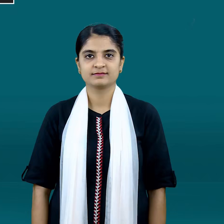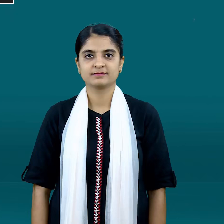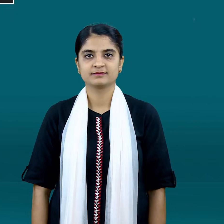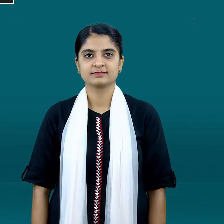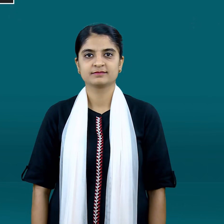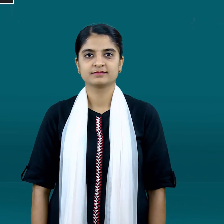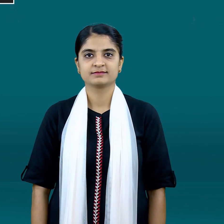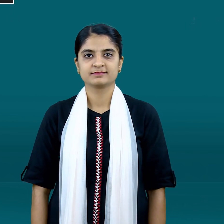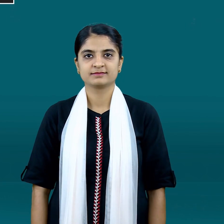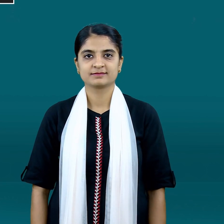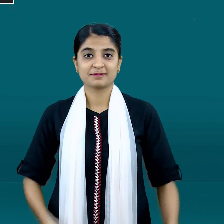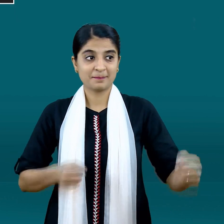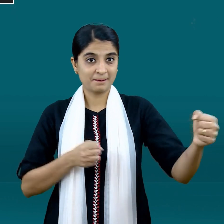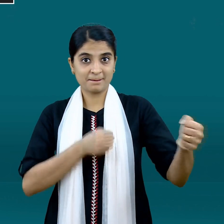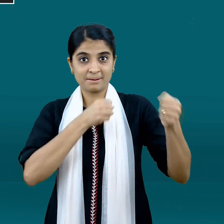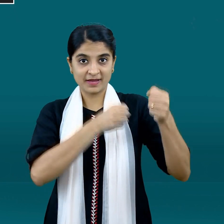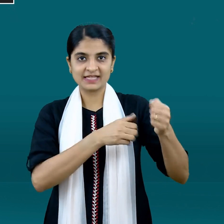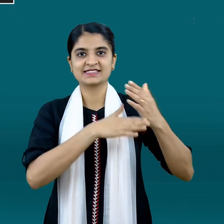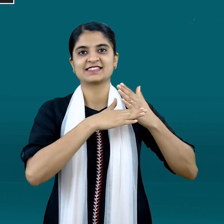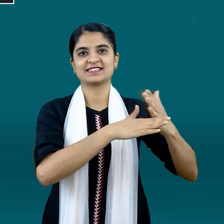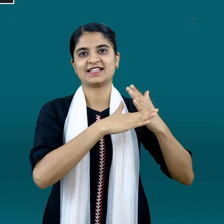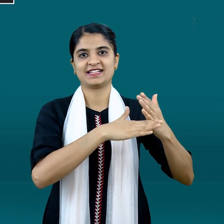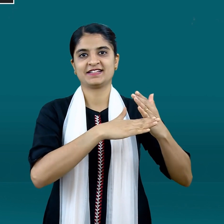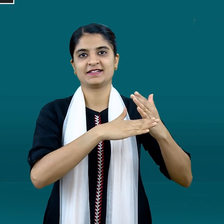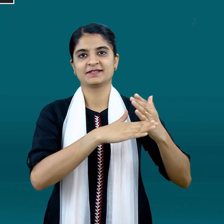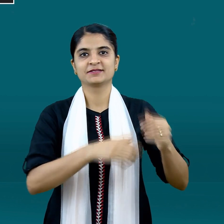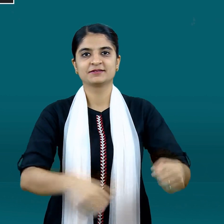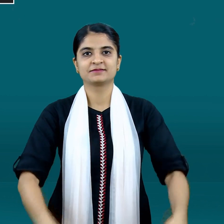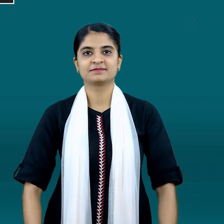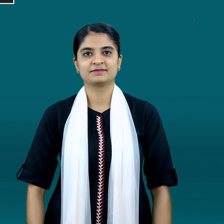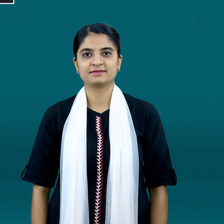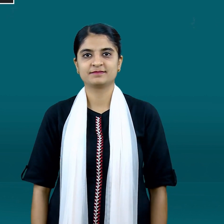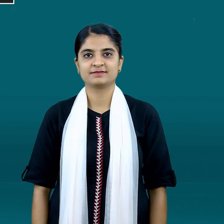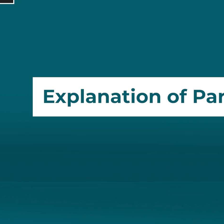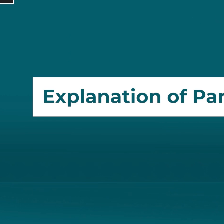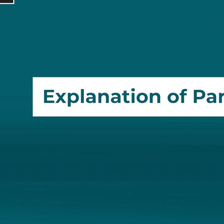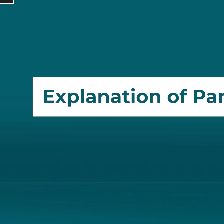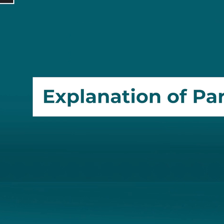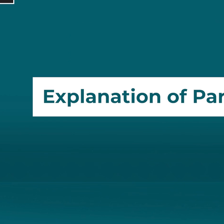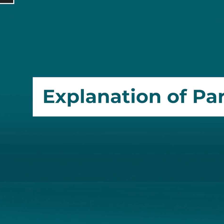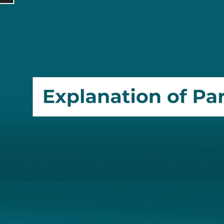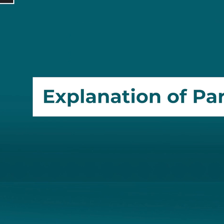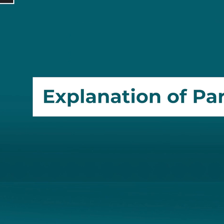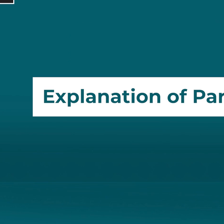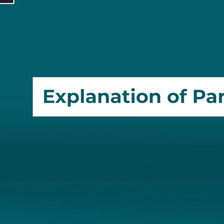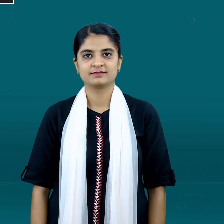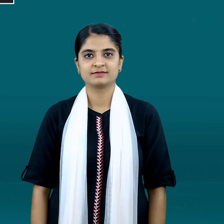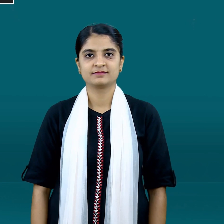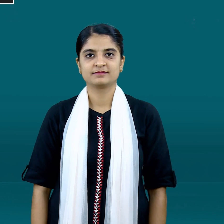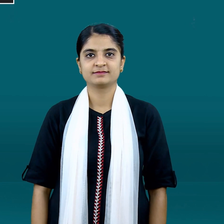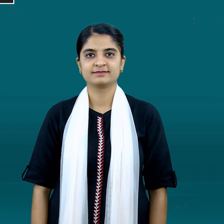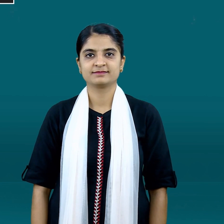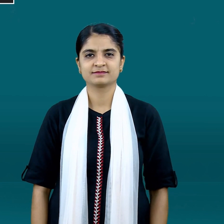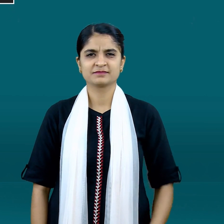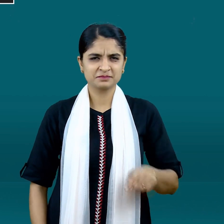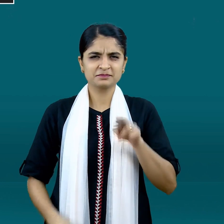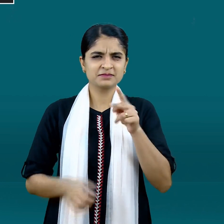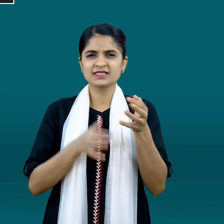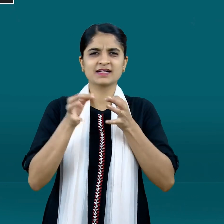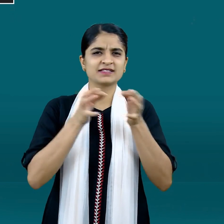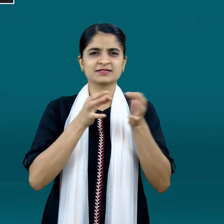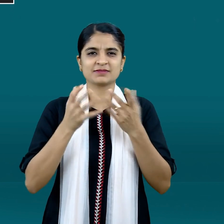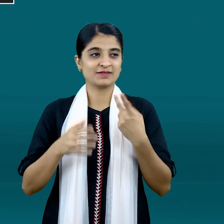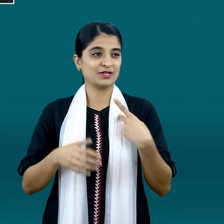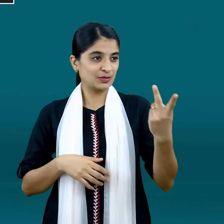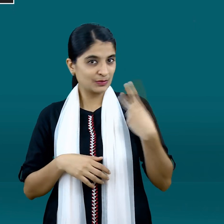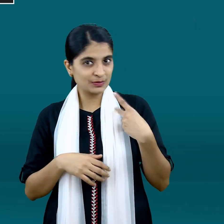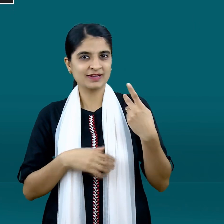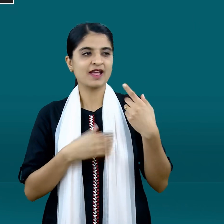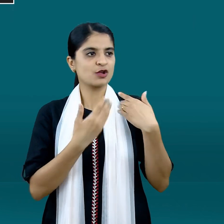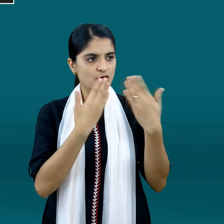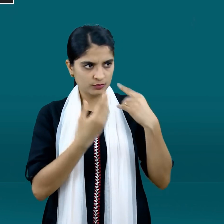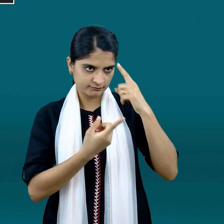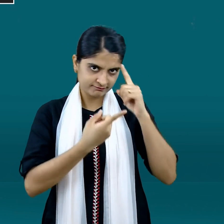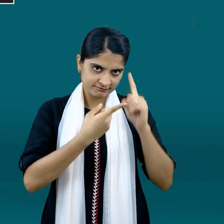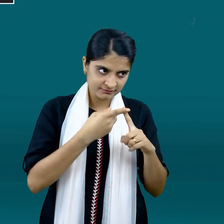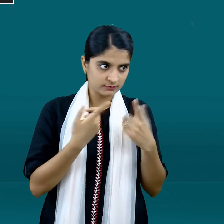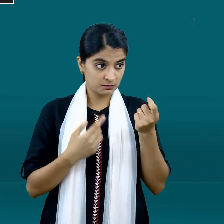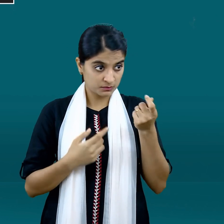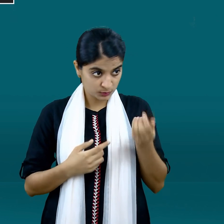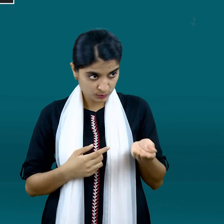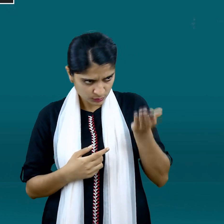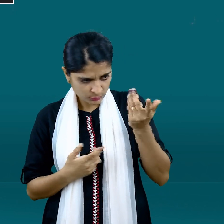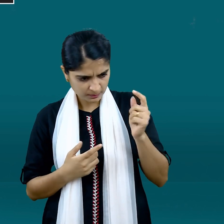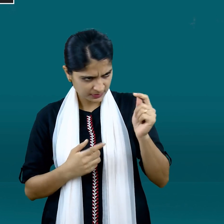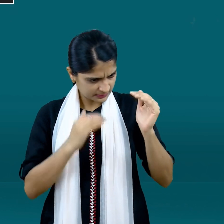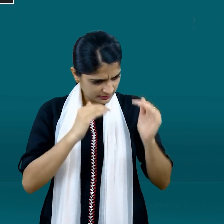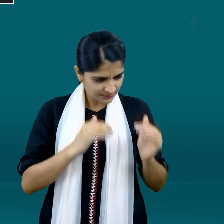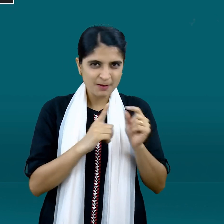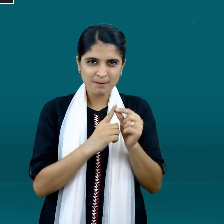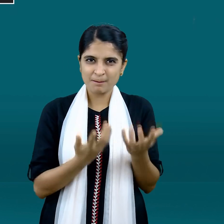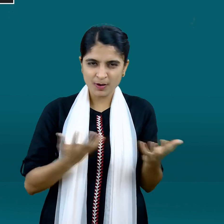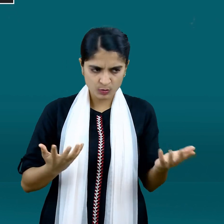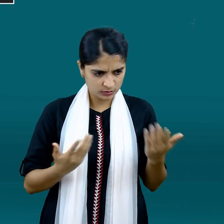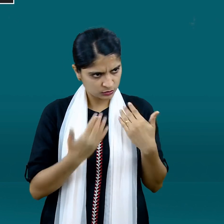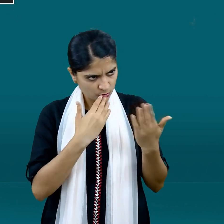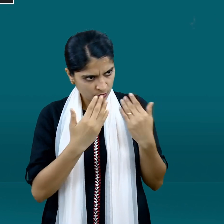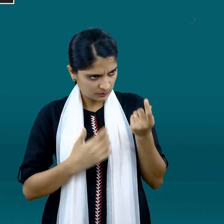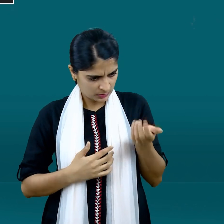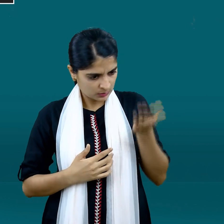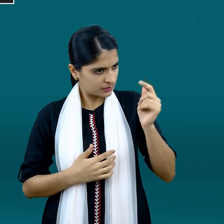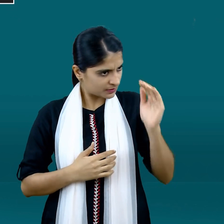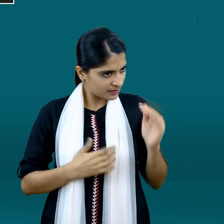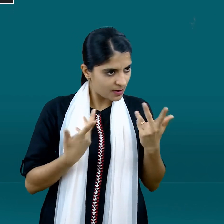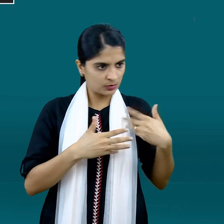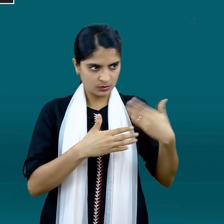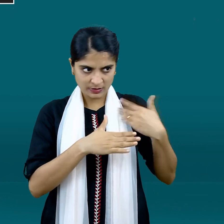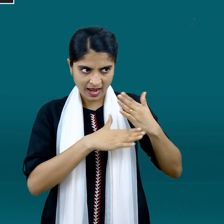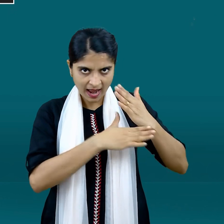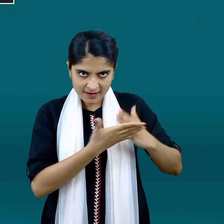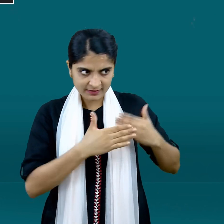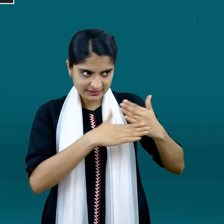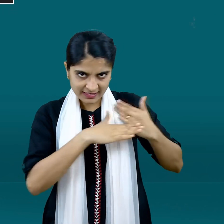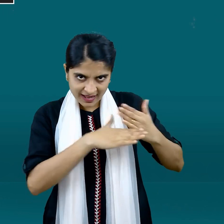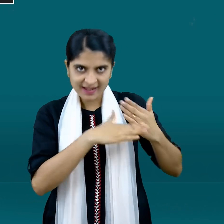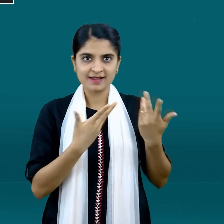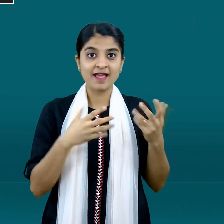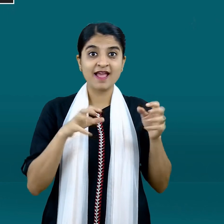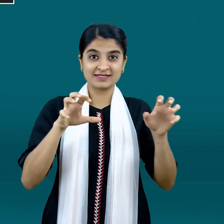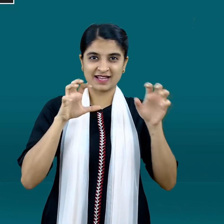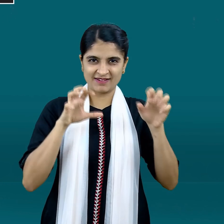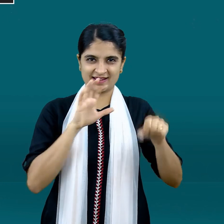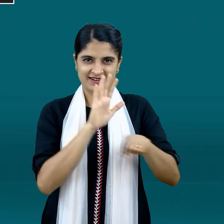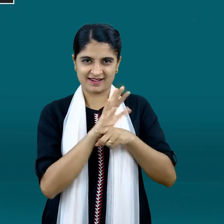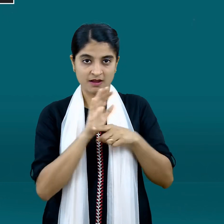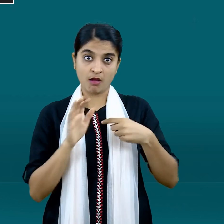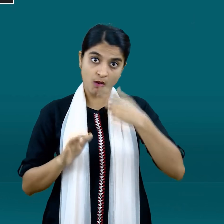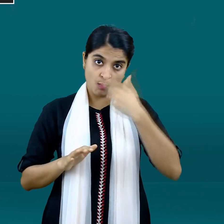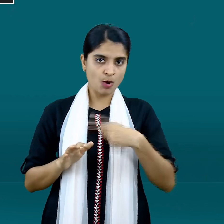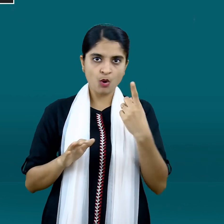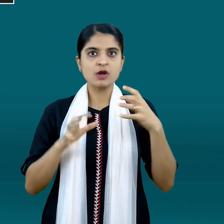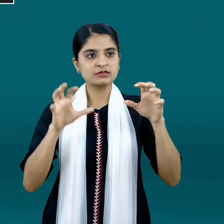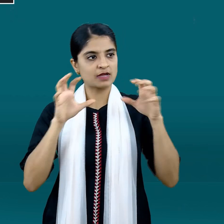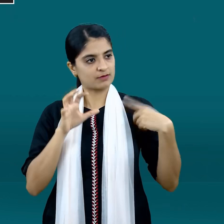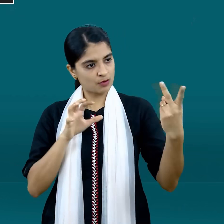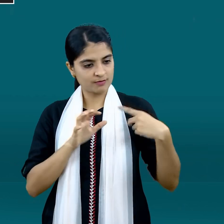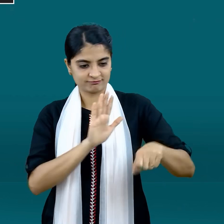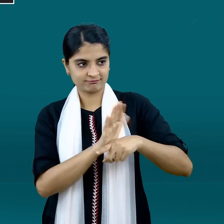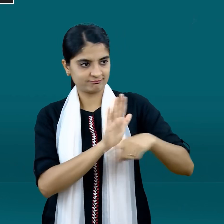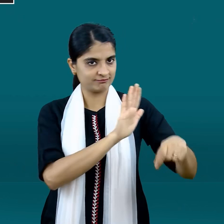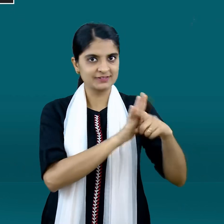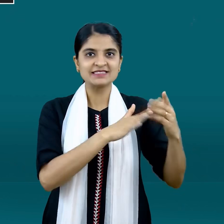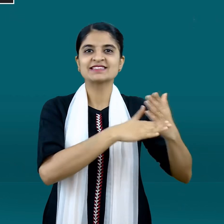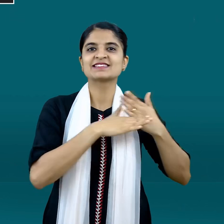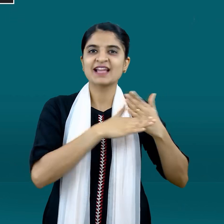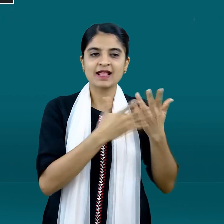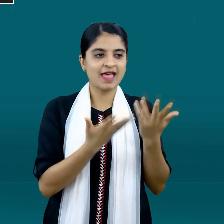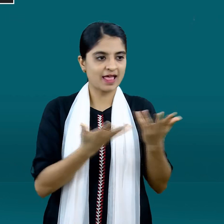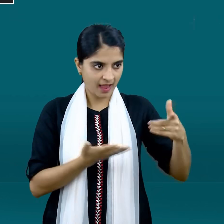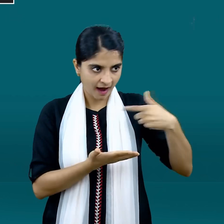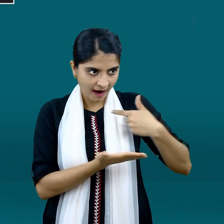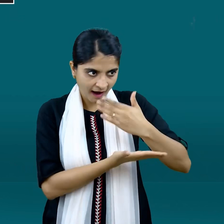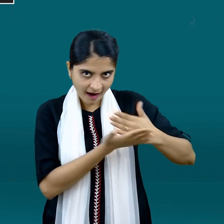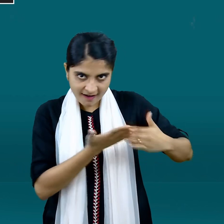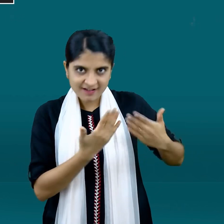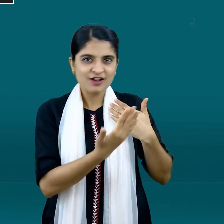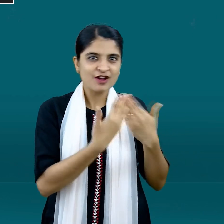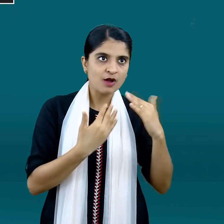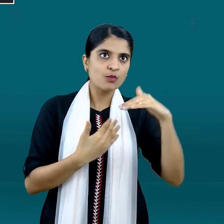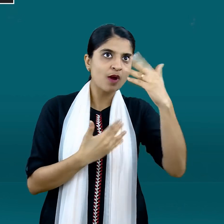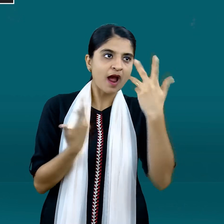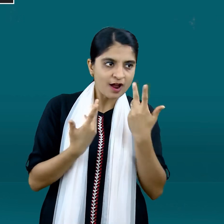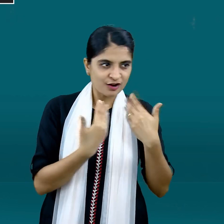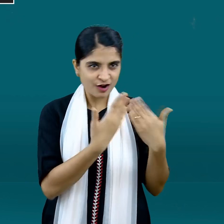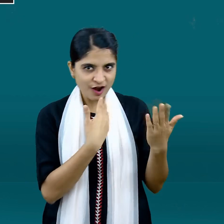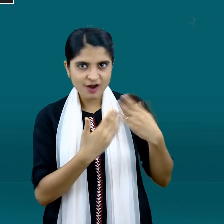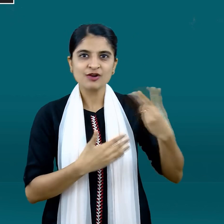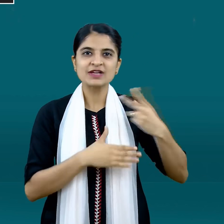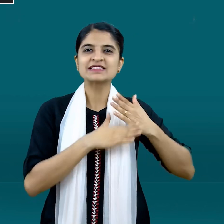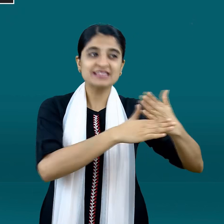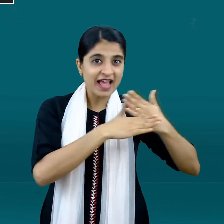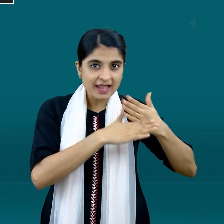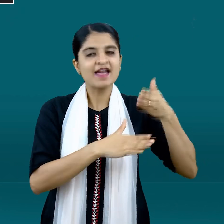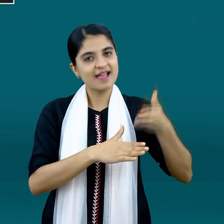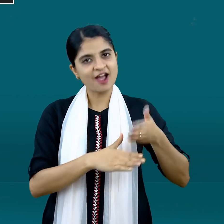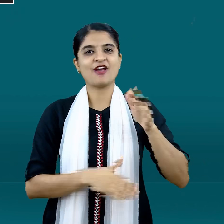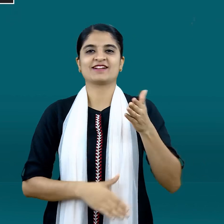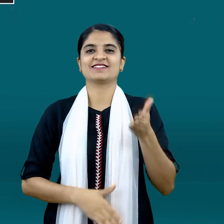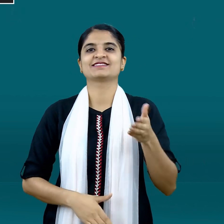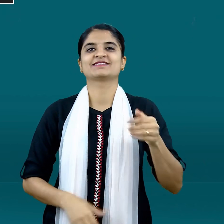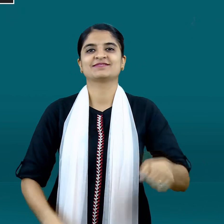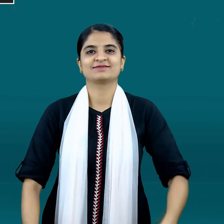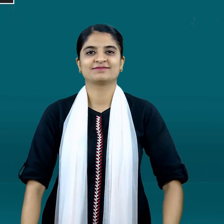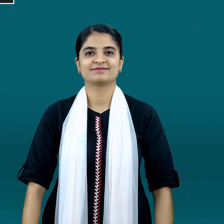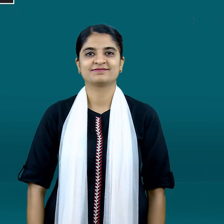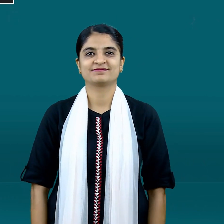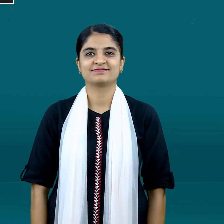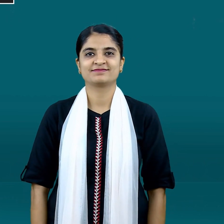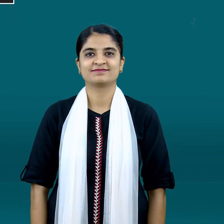Partnership Deed